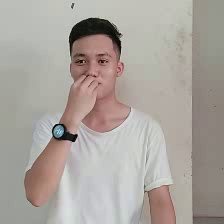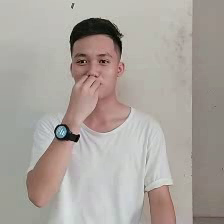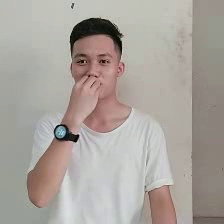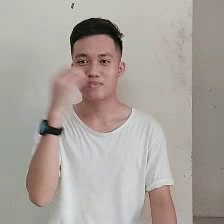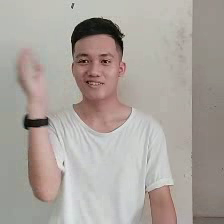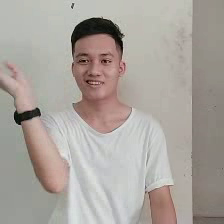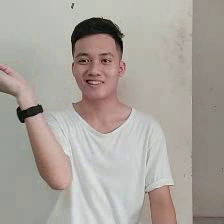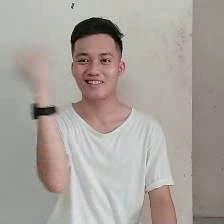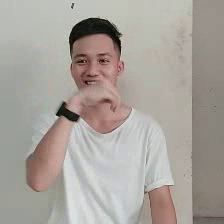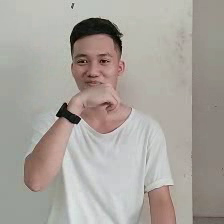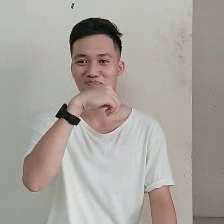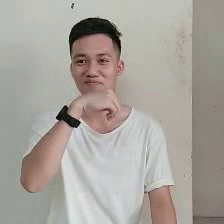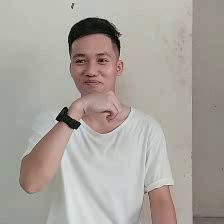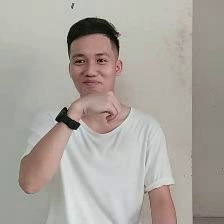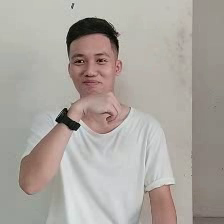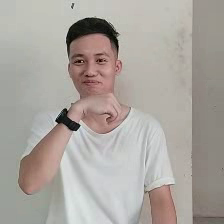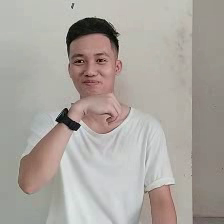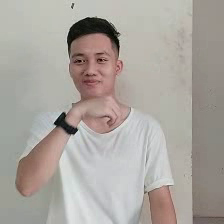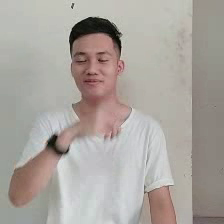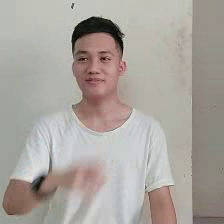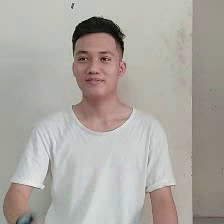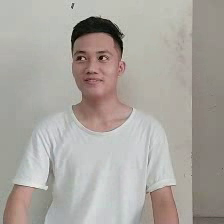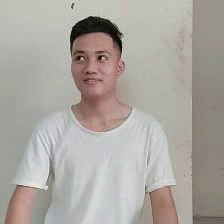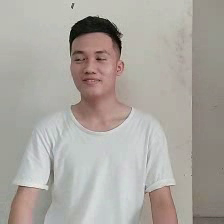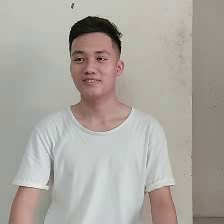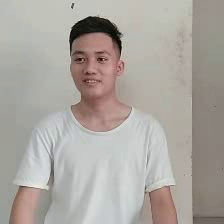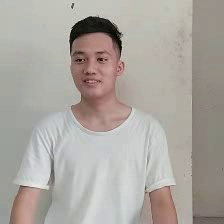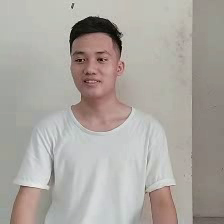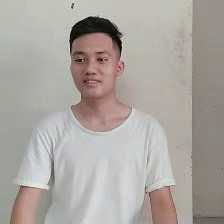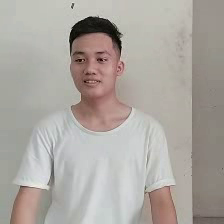Nói xấu